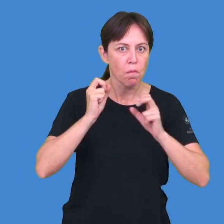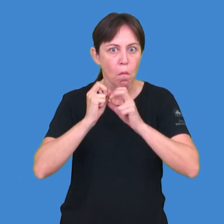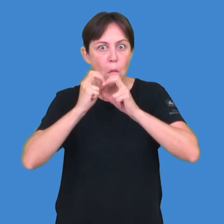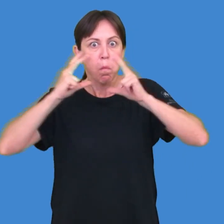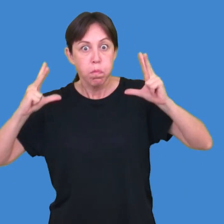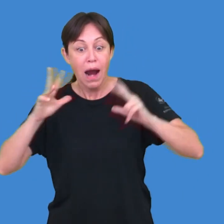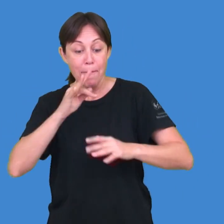gordo